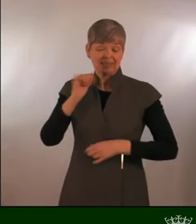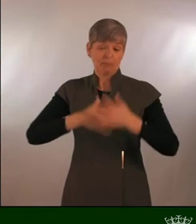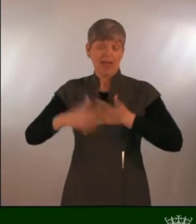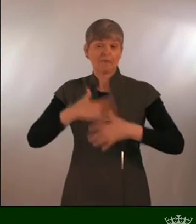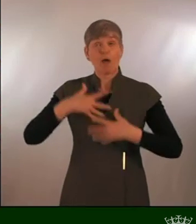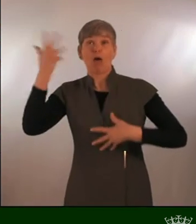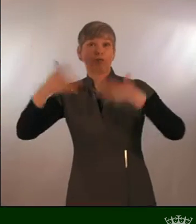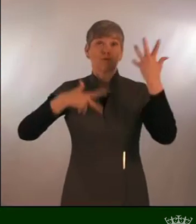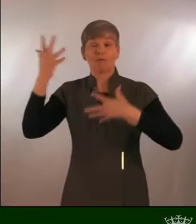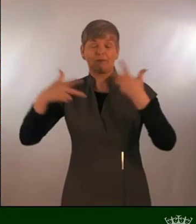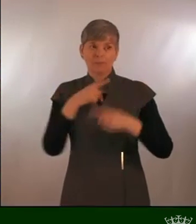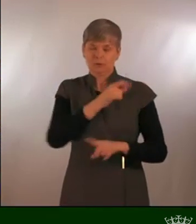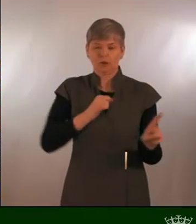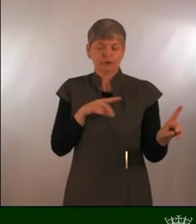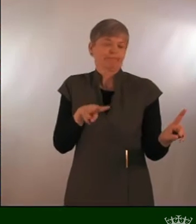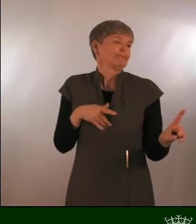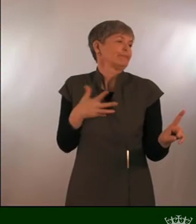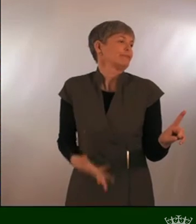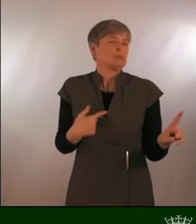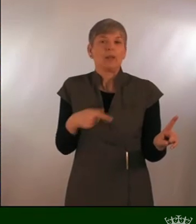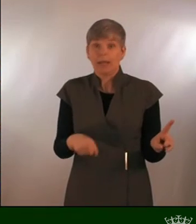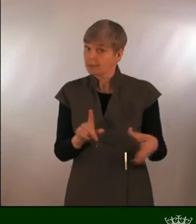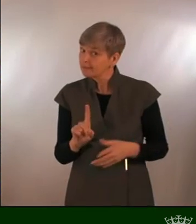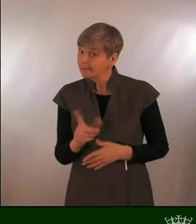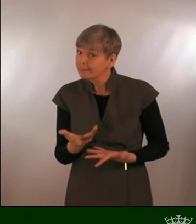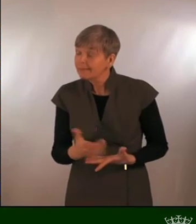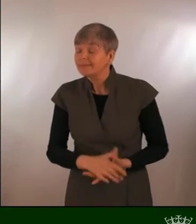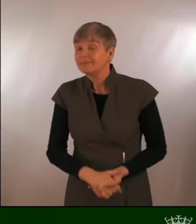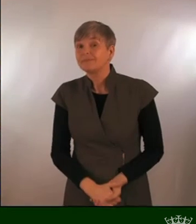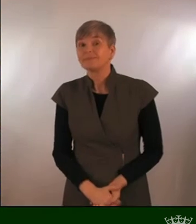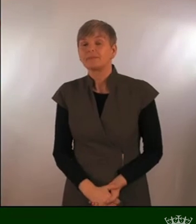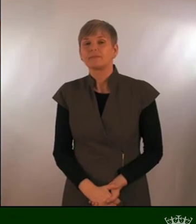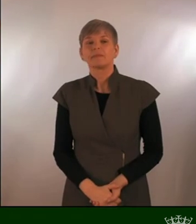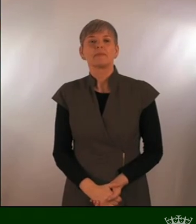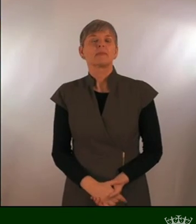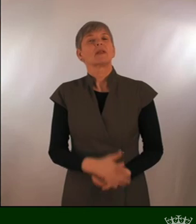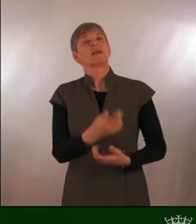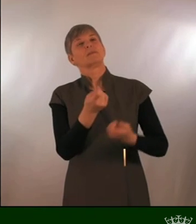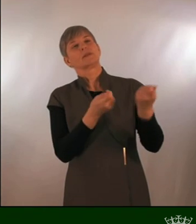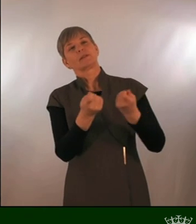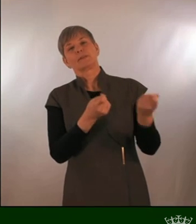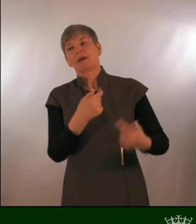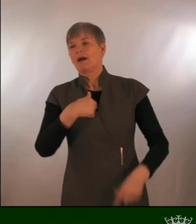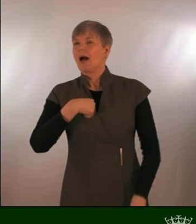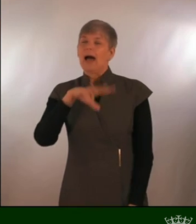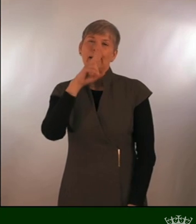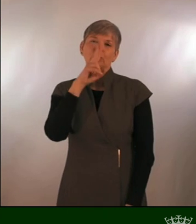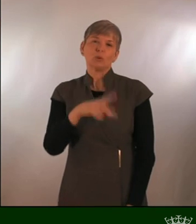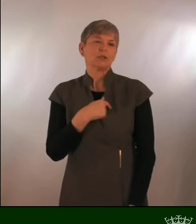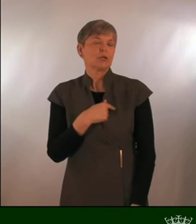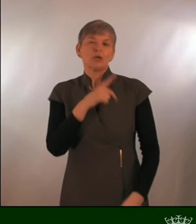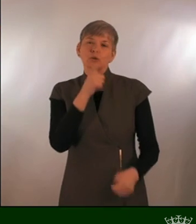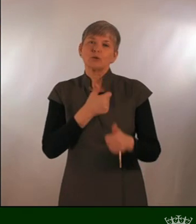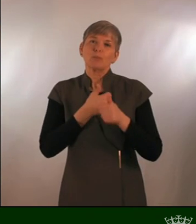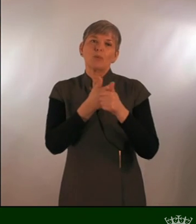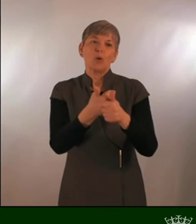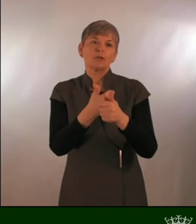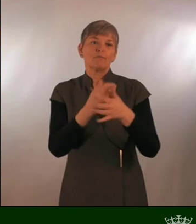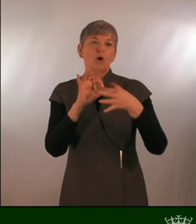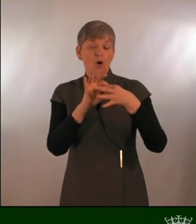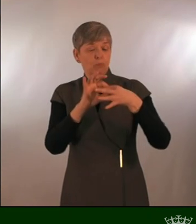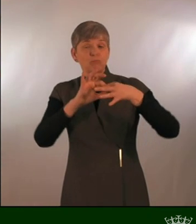I notice that support for breaking up the Union is actually declining in Scotland.